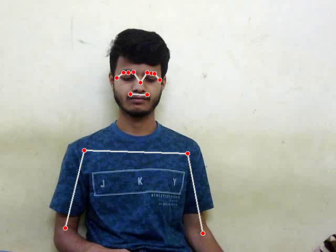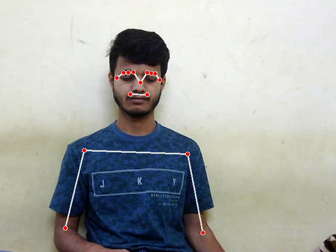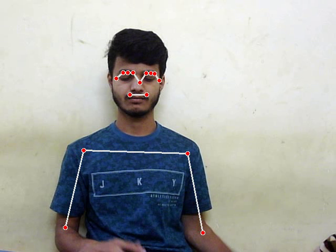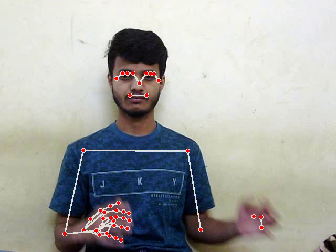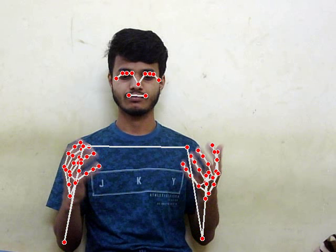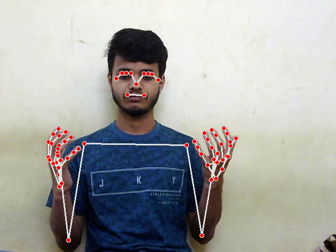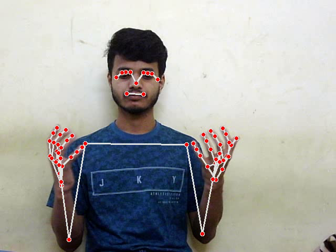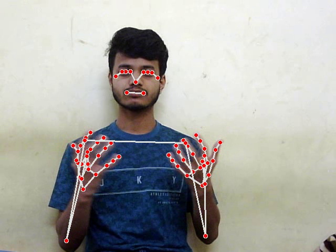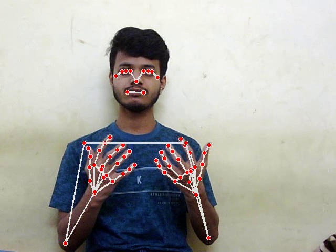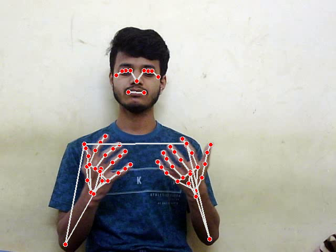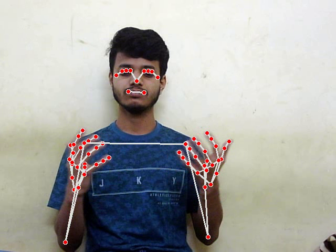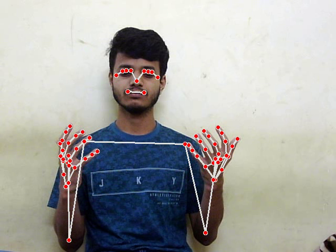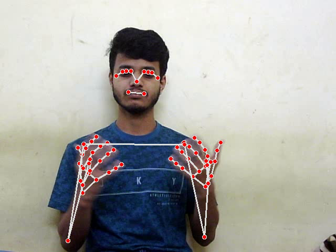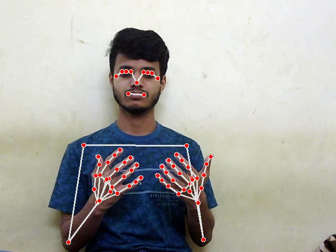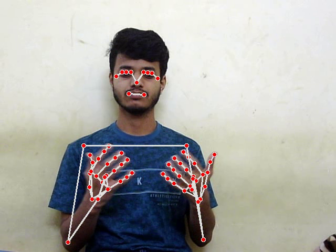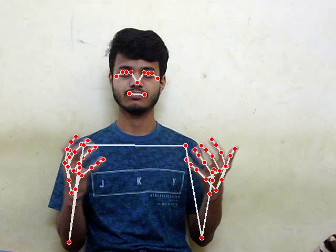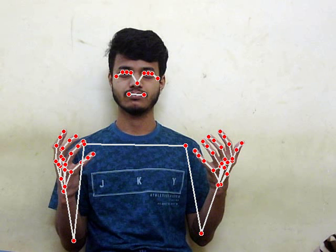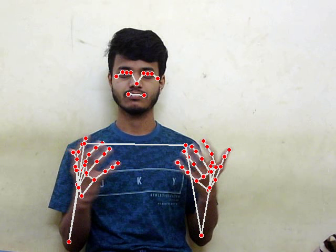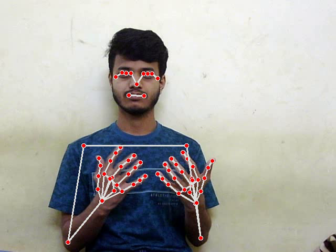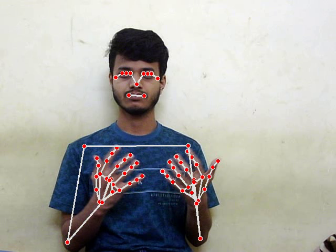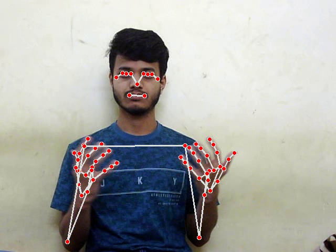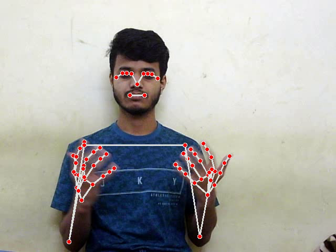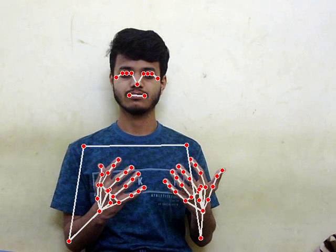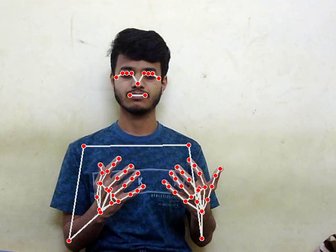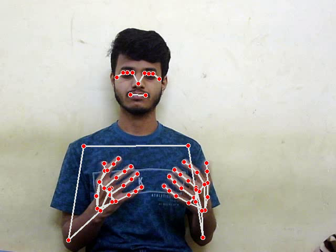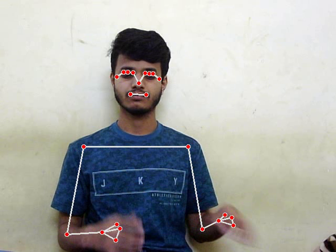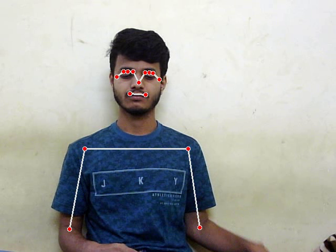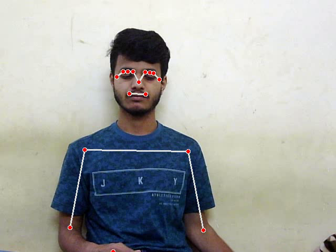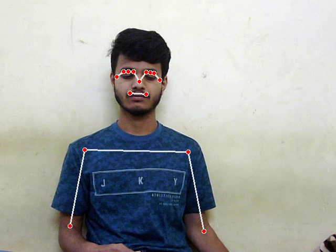what